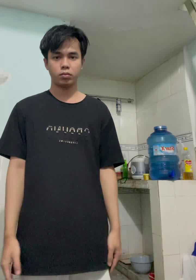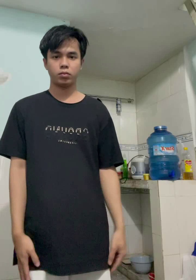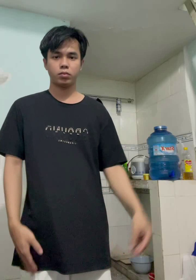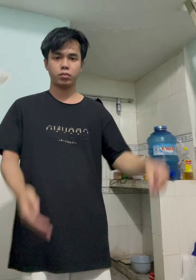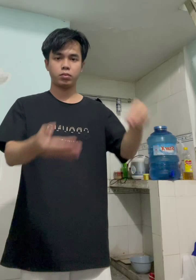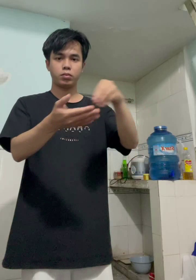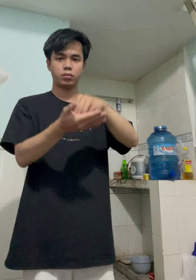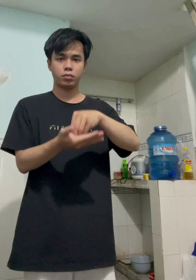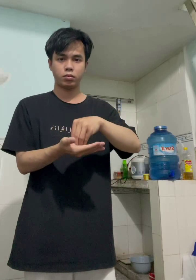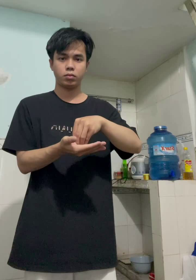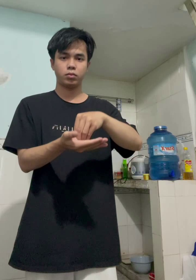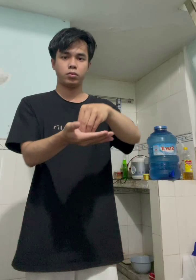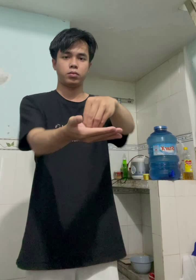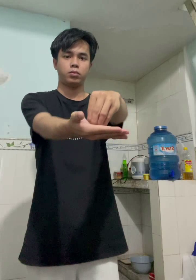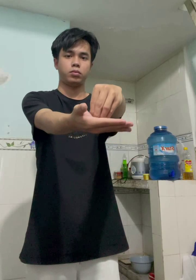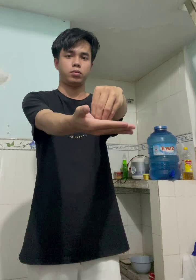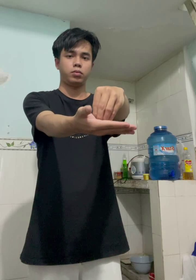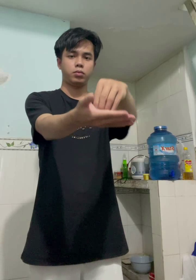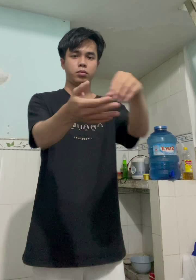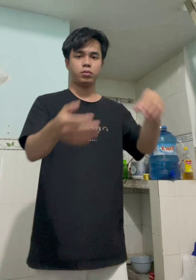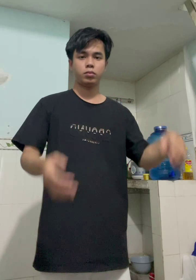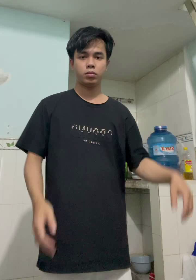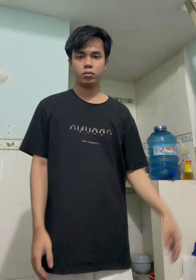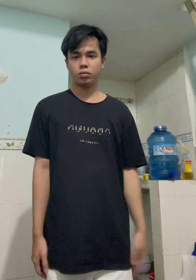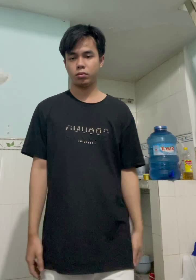san pham